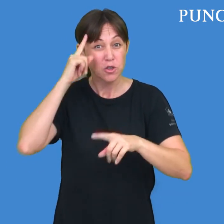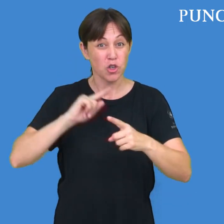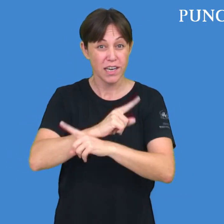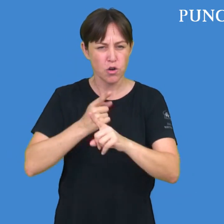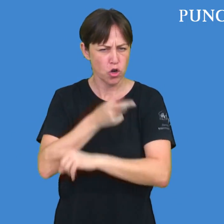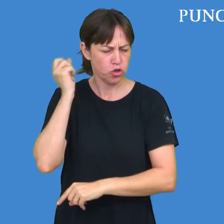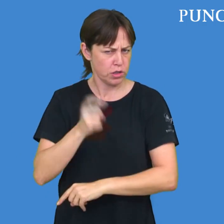nervioso